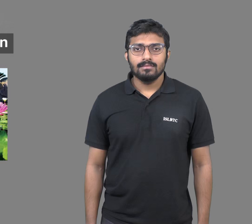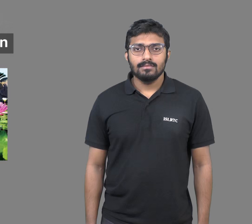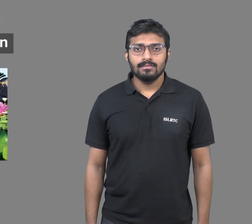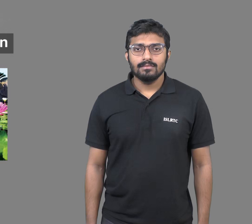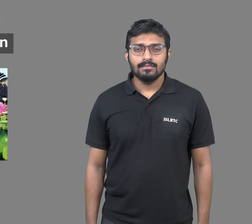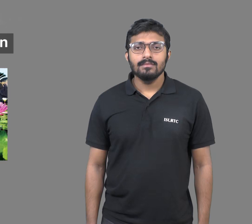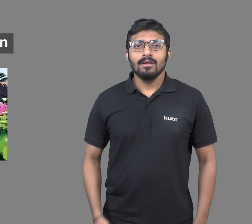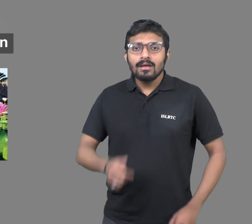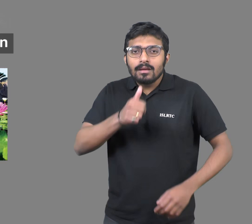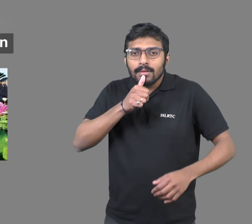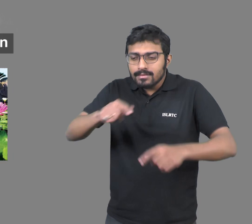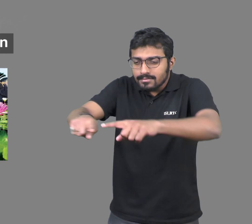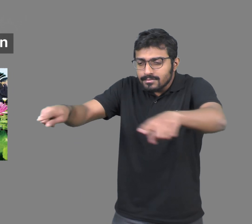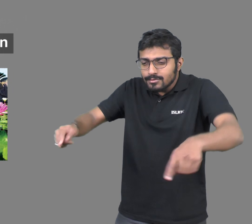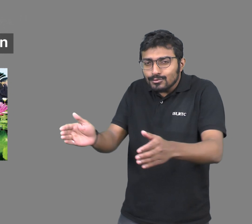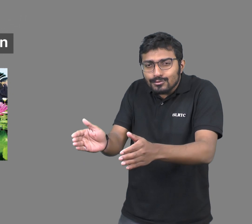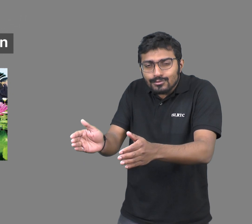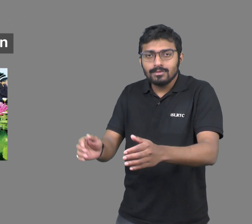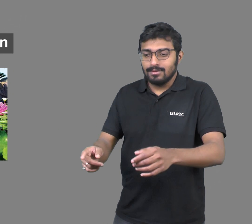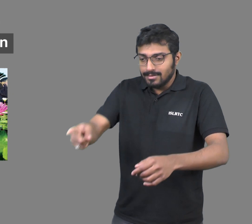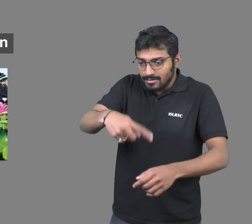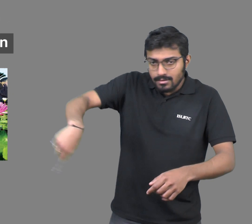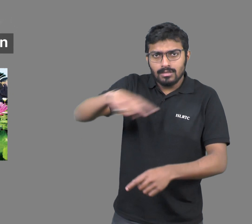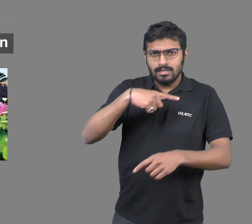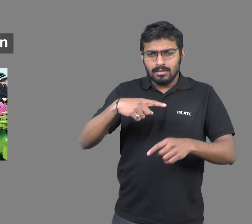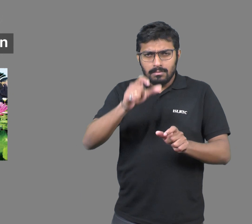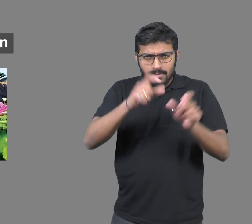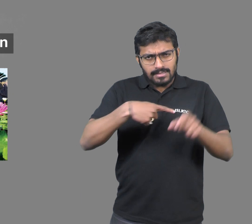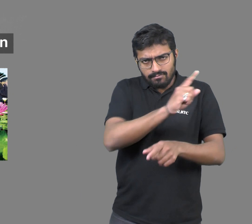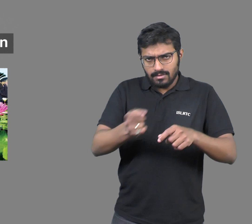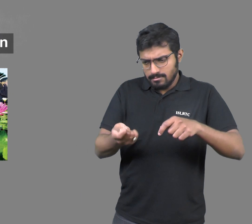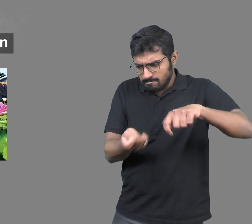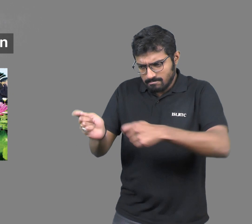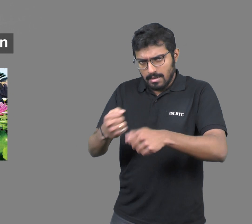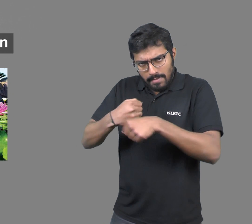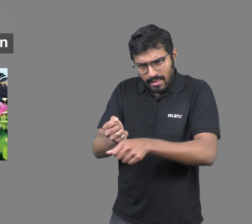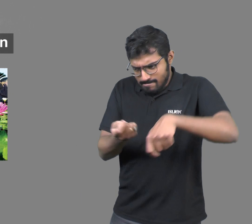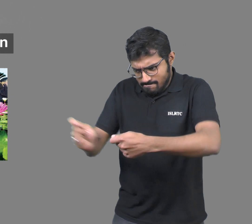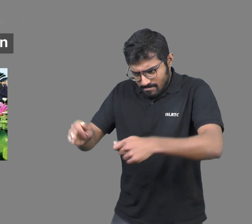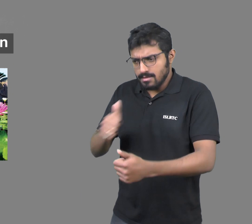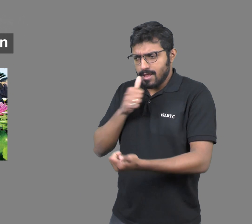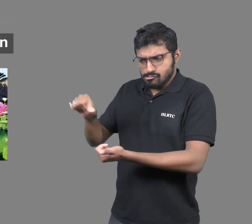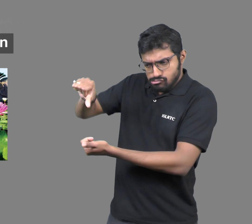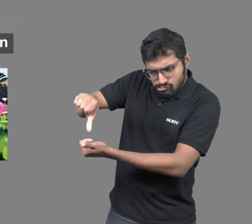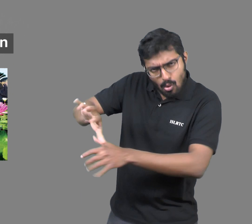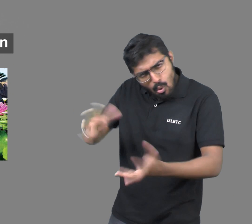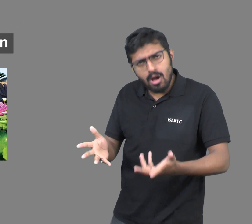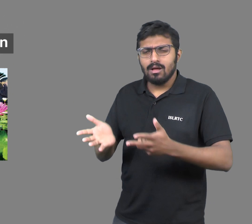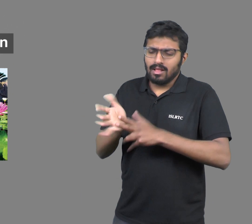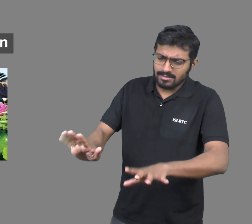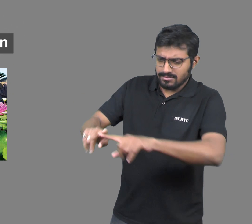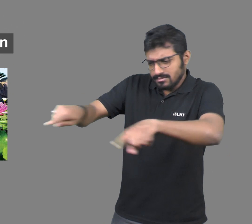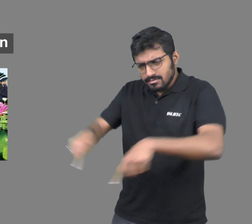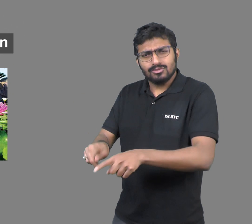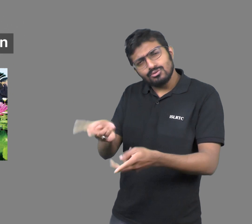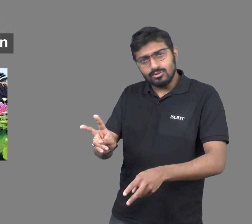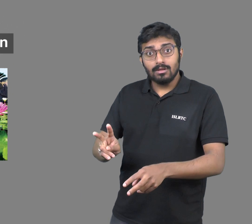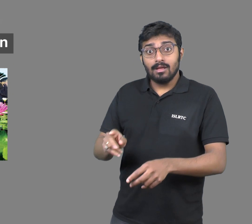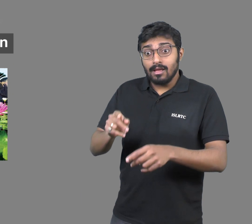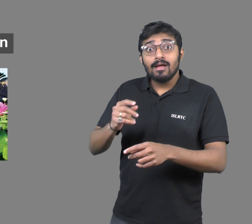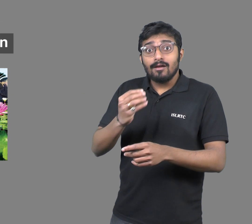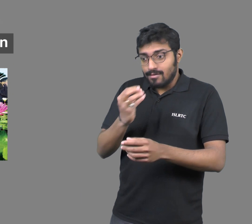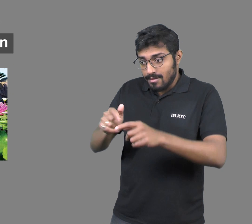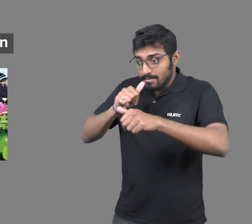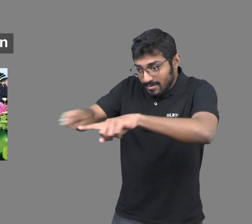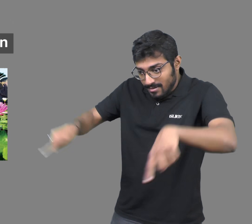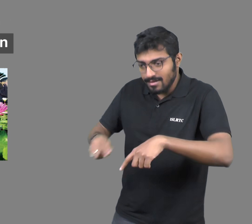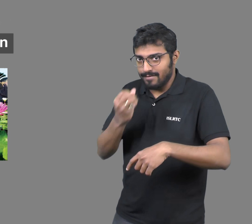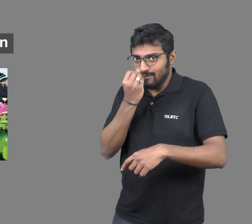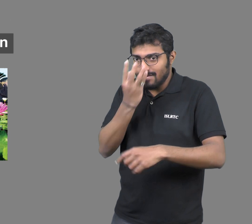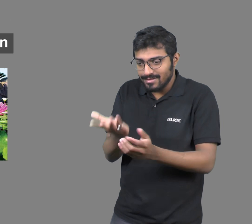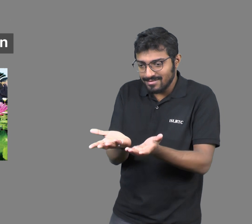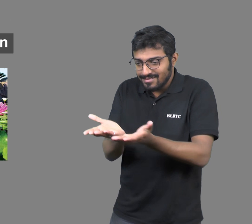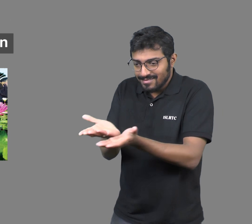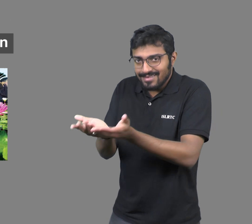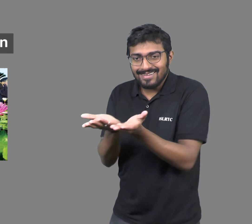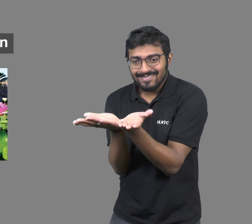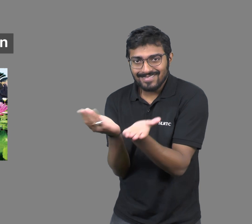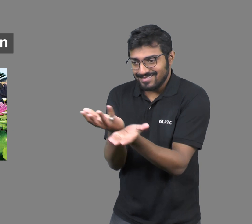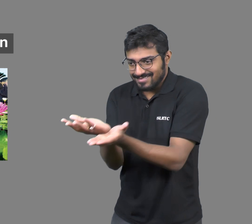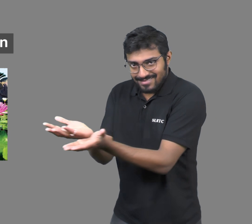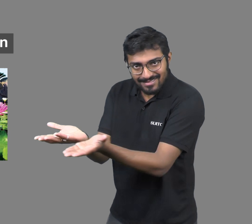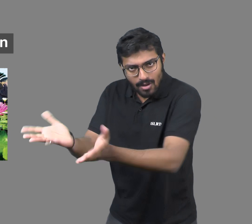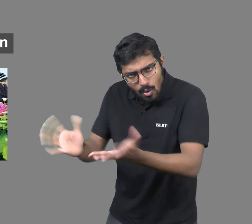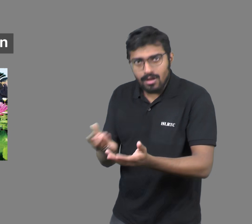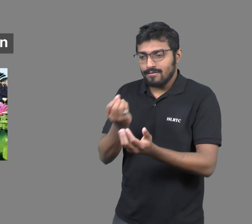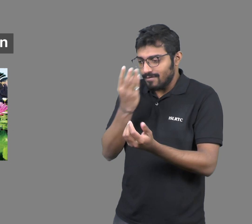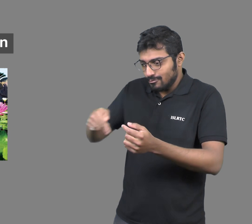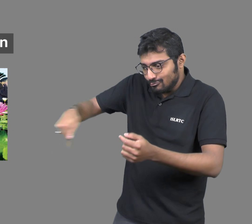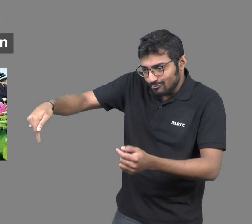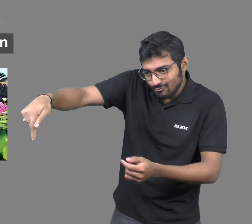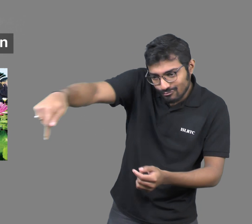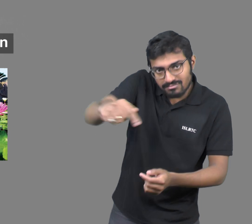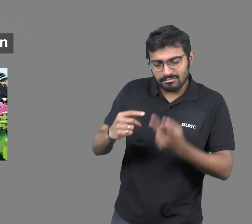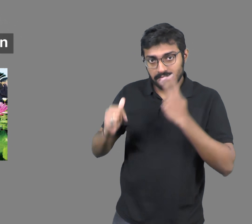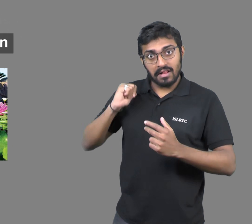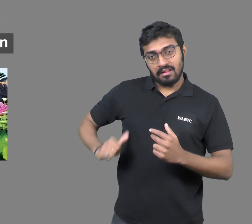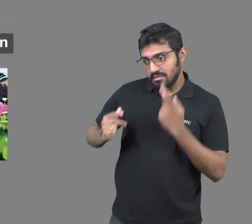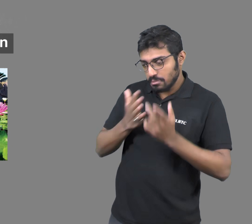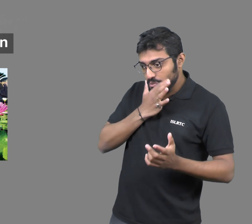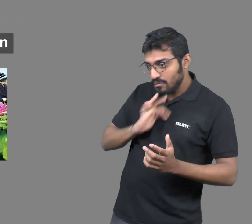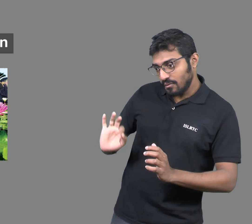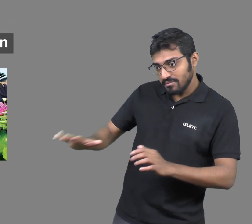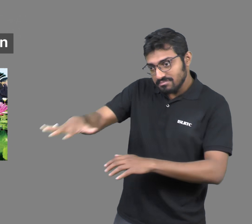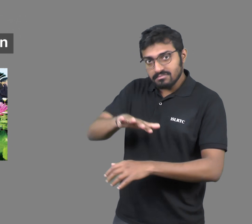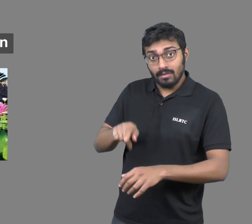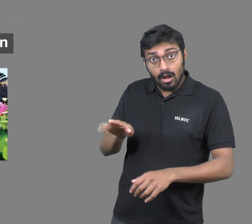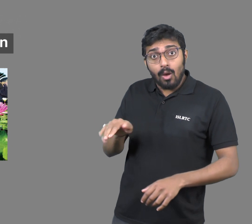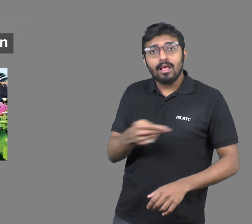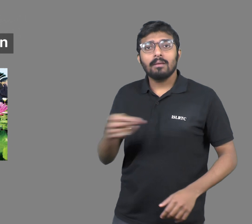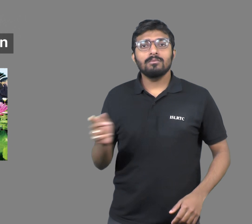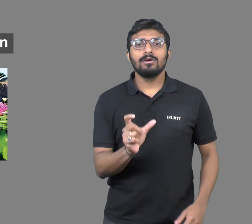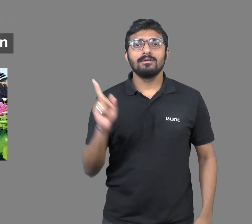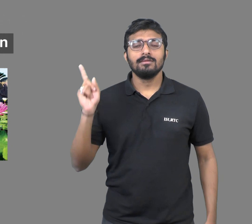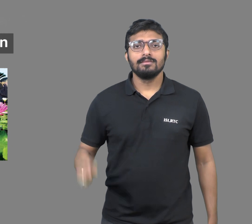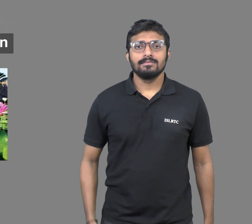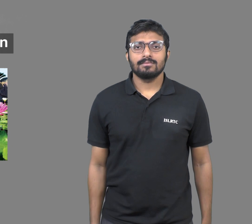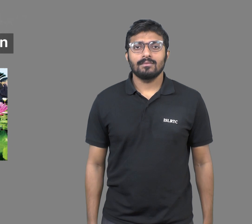Water Garden